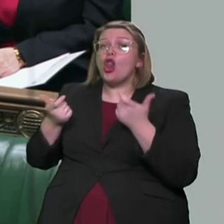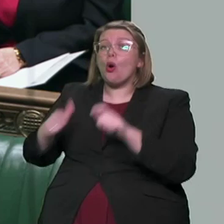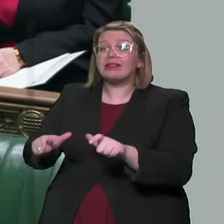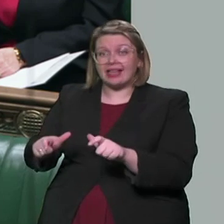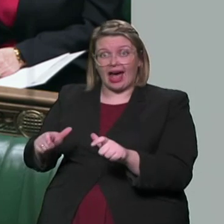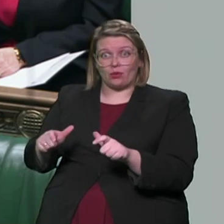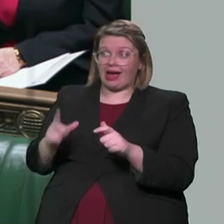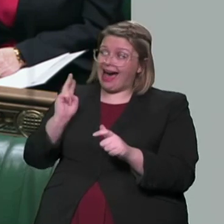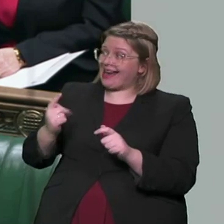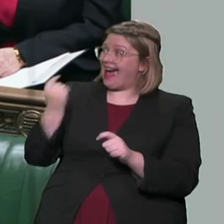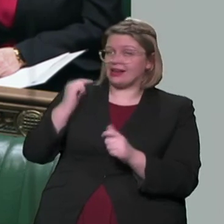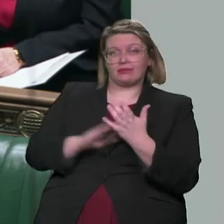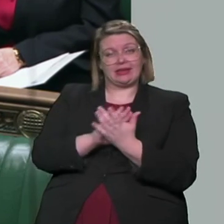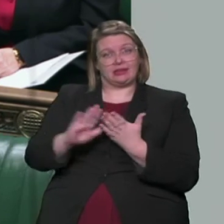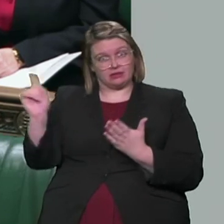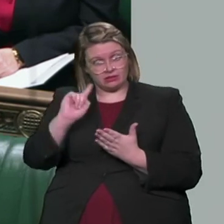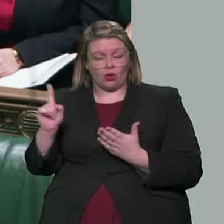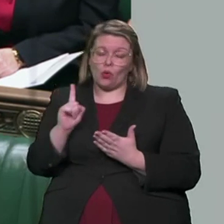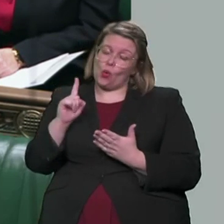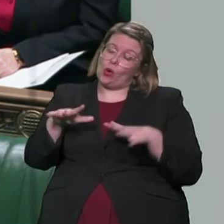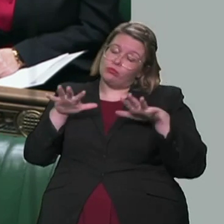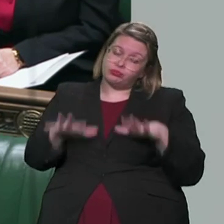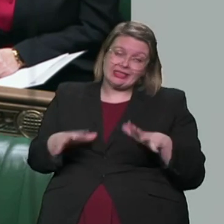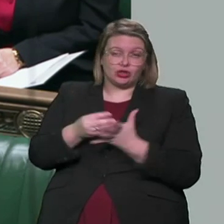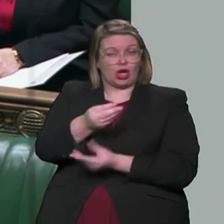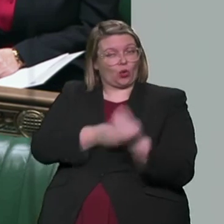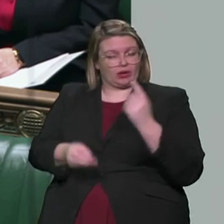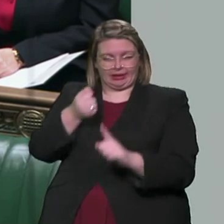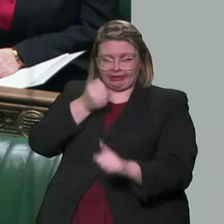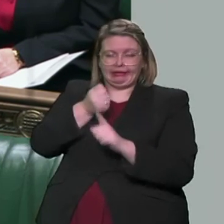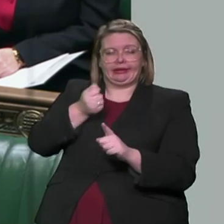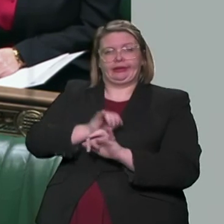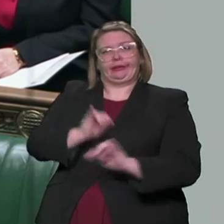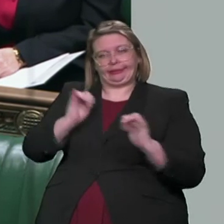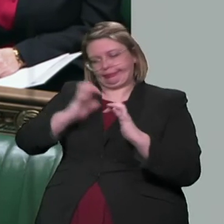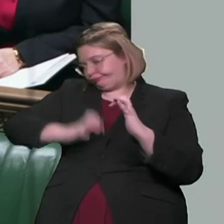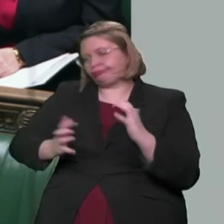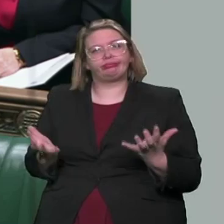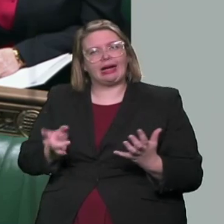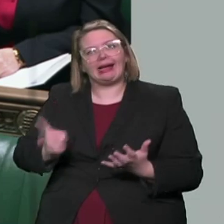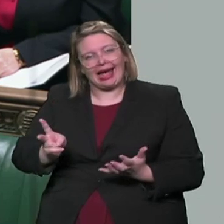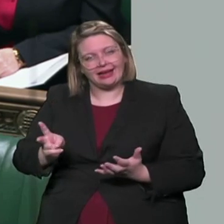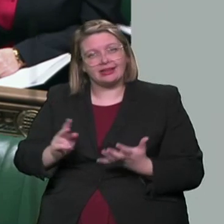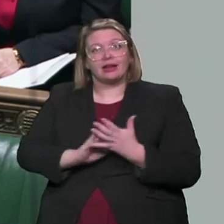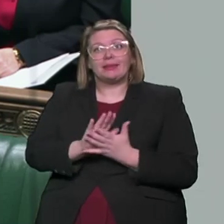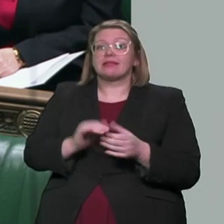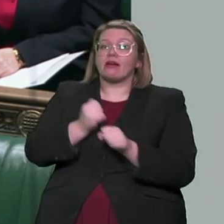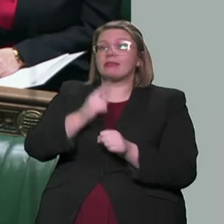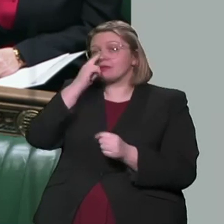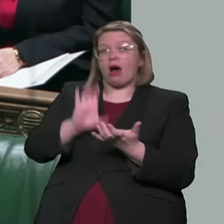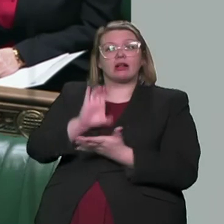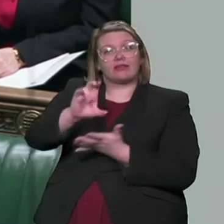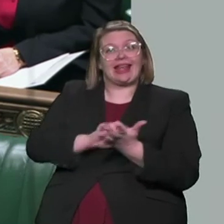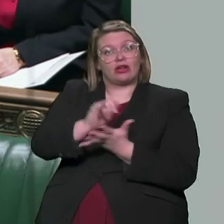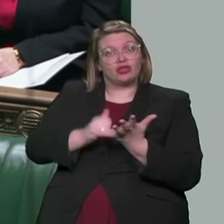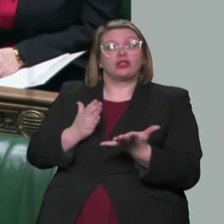Another body blow to the UK economy and to our ability to fund our NHS.